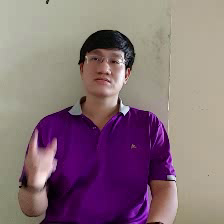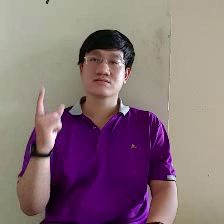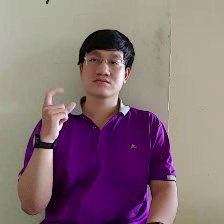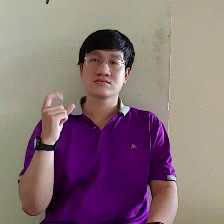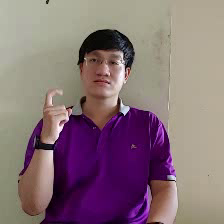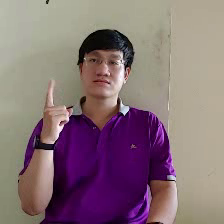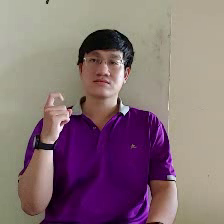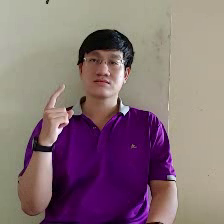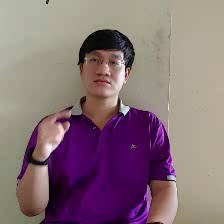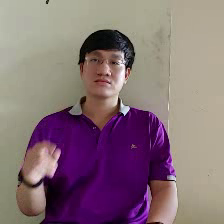Đâu